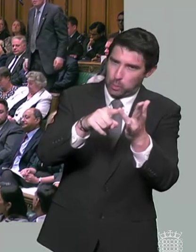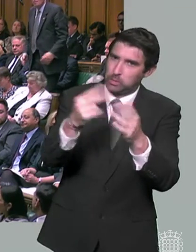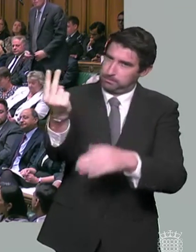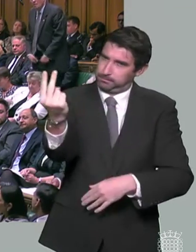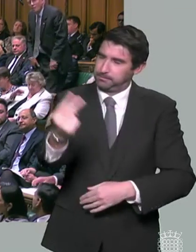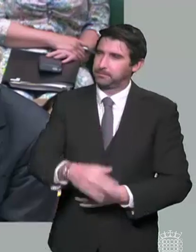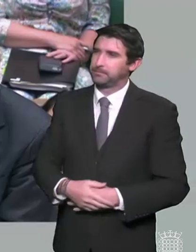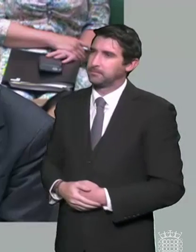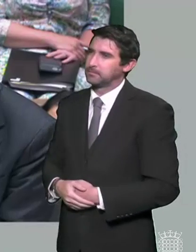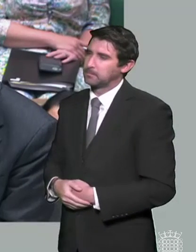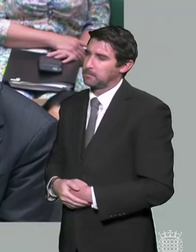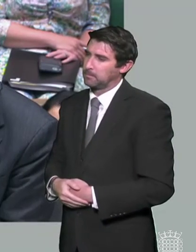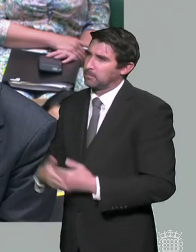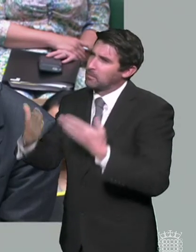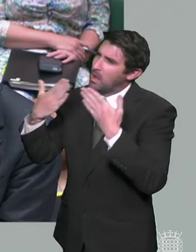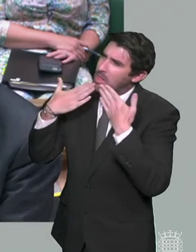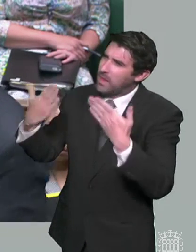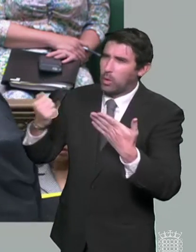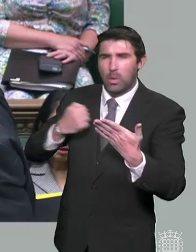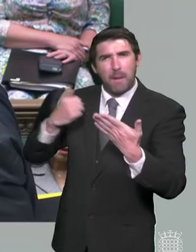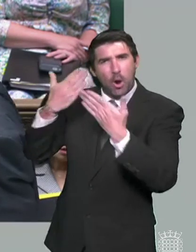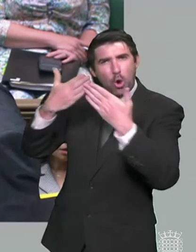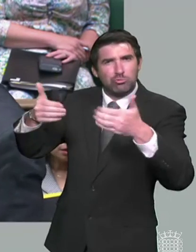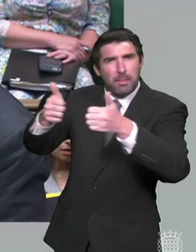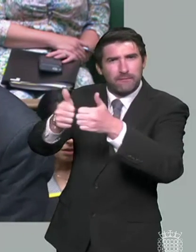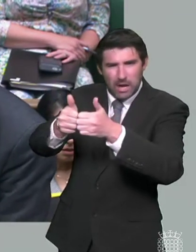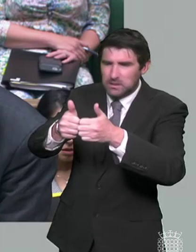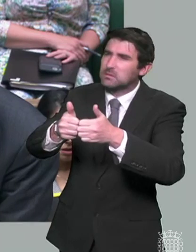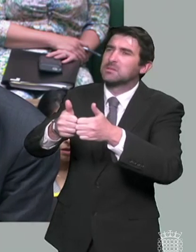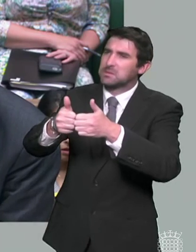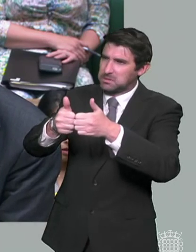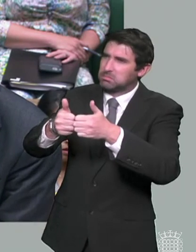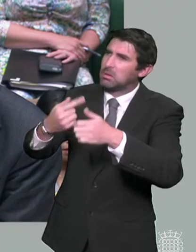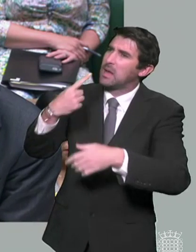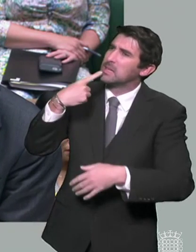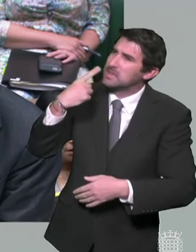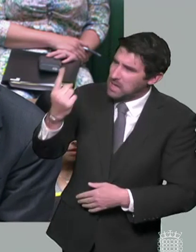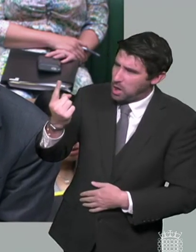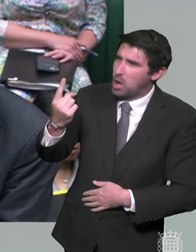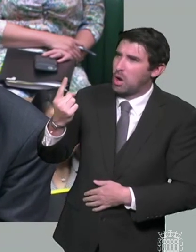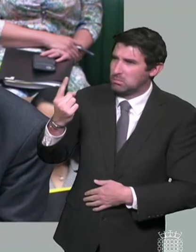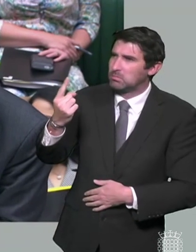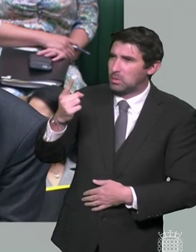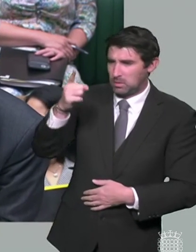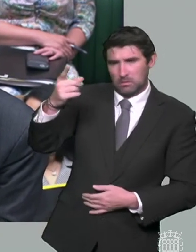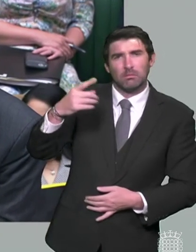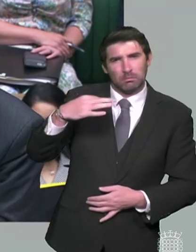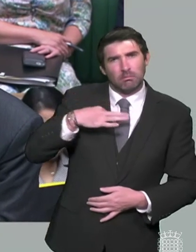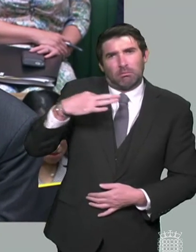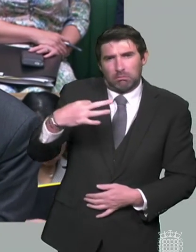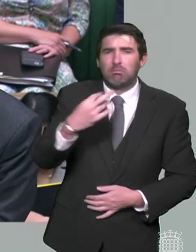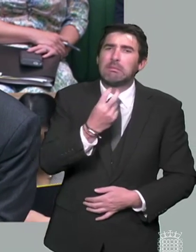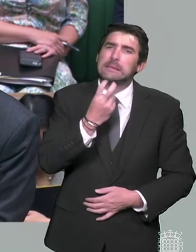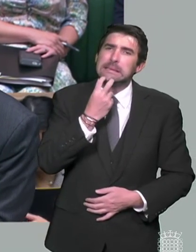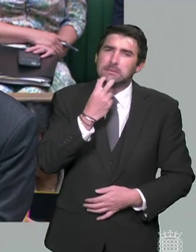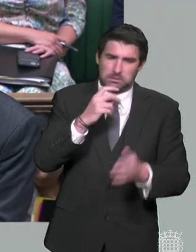I thank my right honourable Friend very much for representing the niece of Dom Phillips.